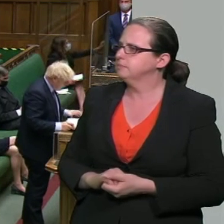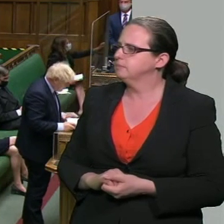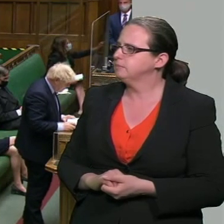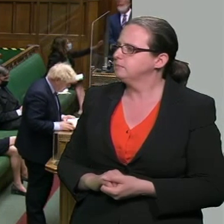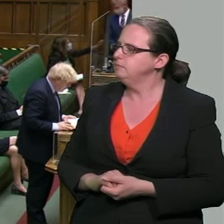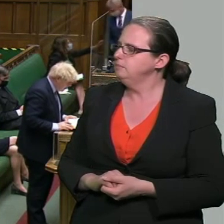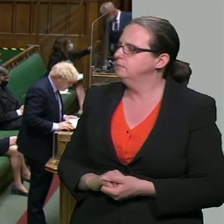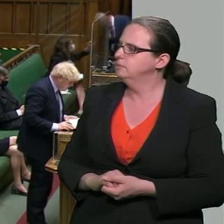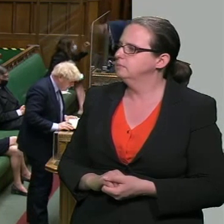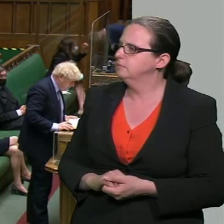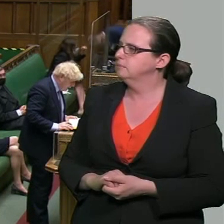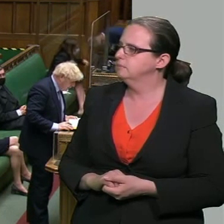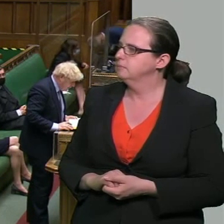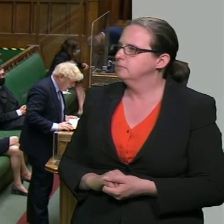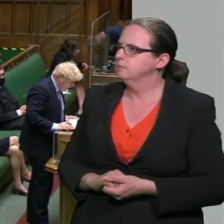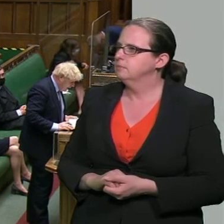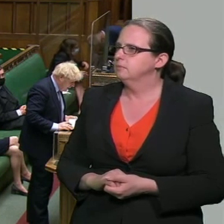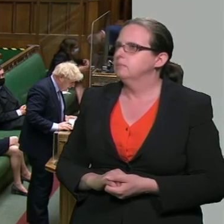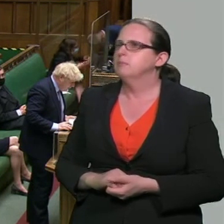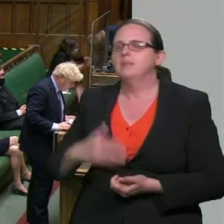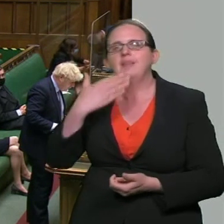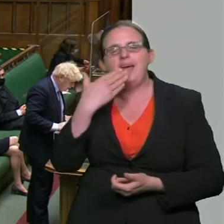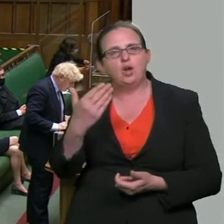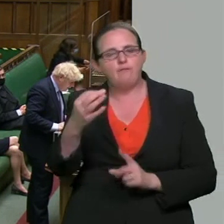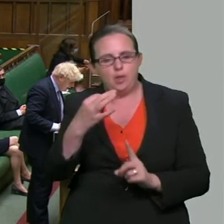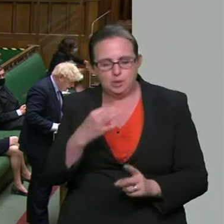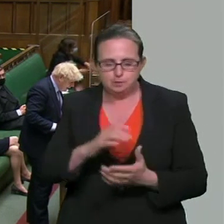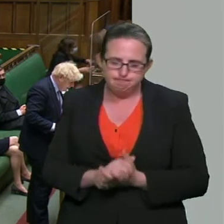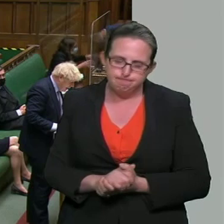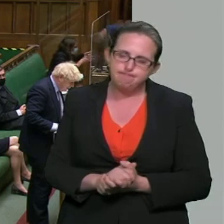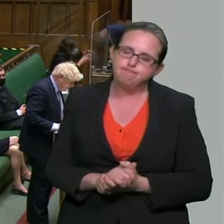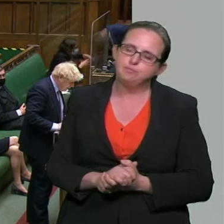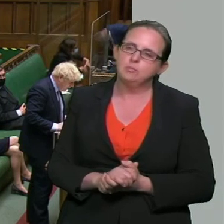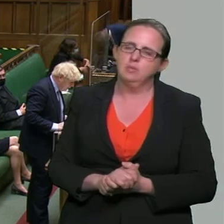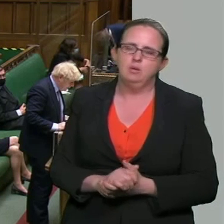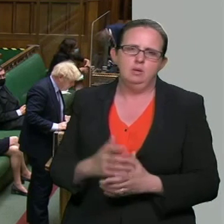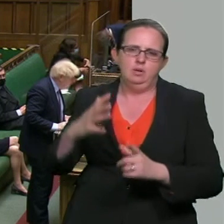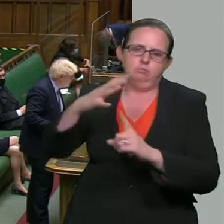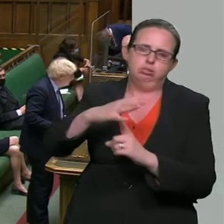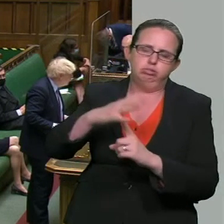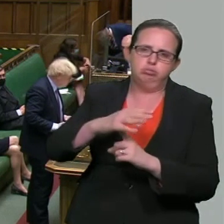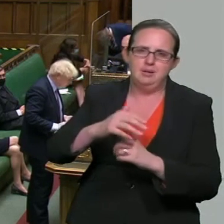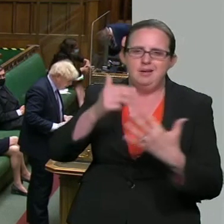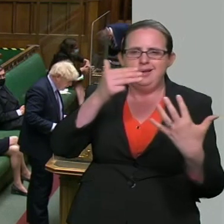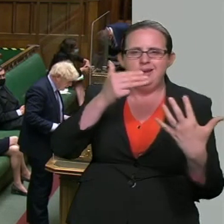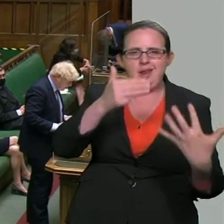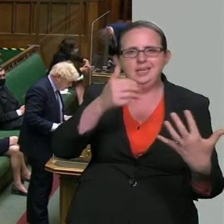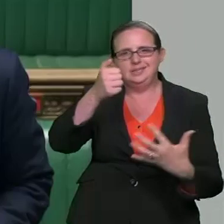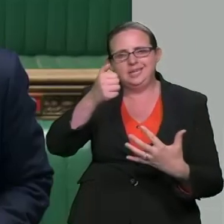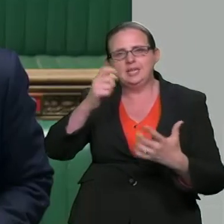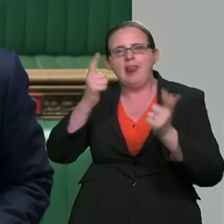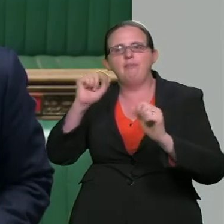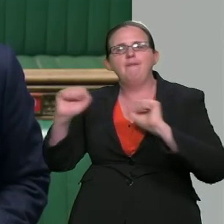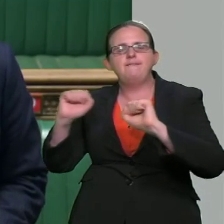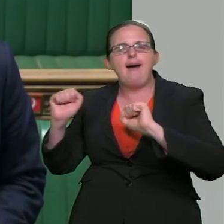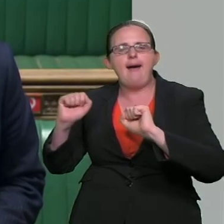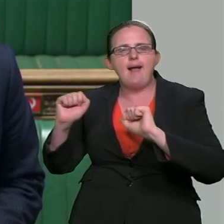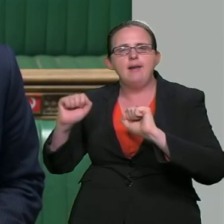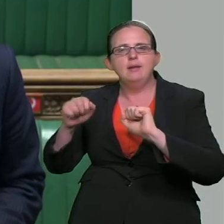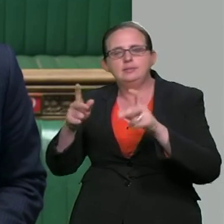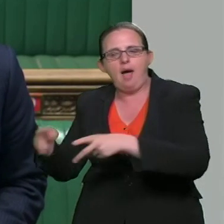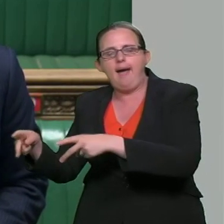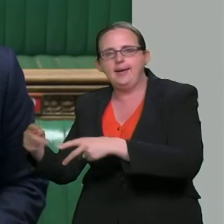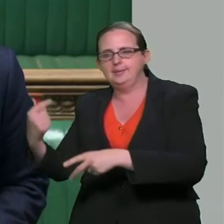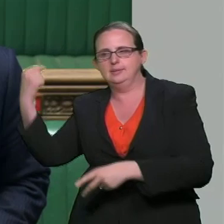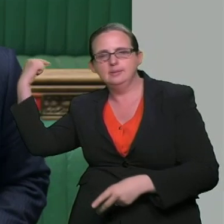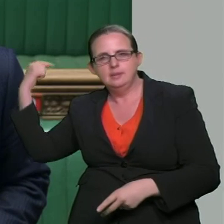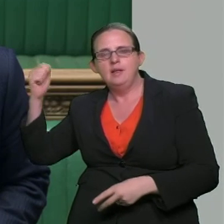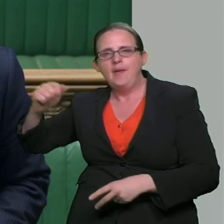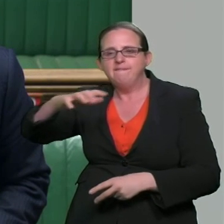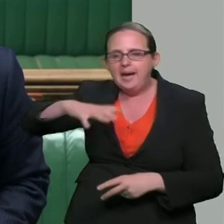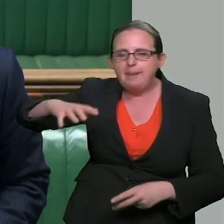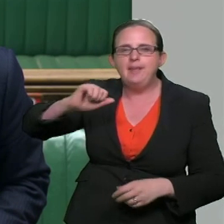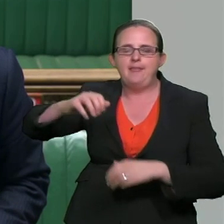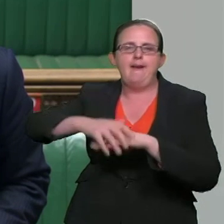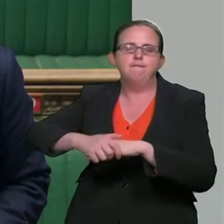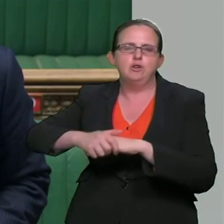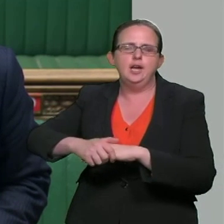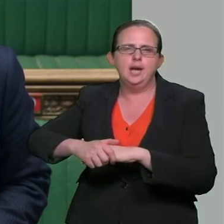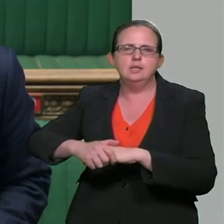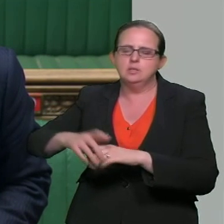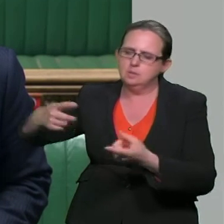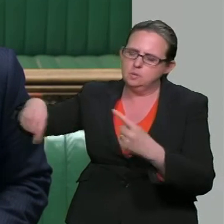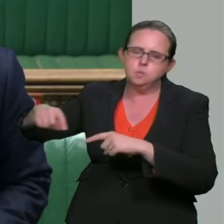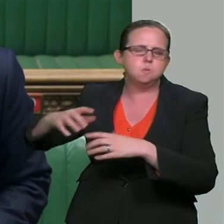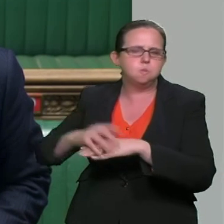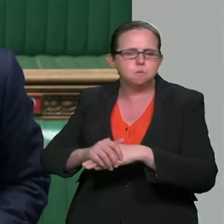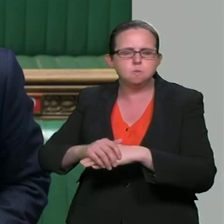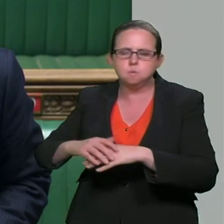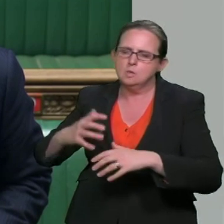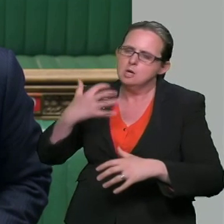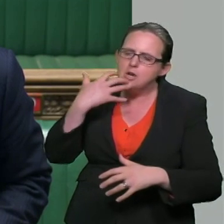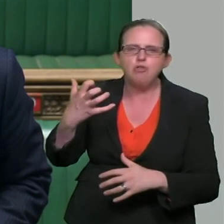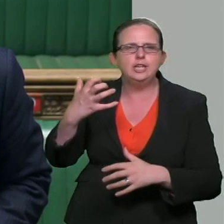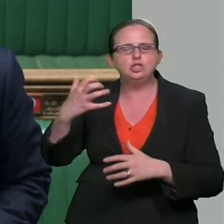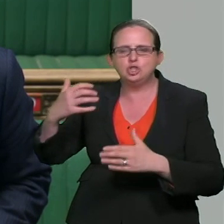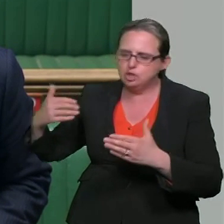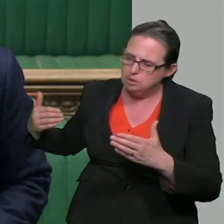I thank my right honourable Friend for her question. Of course, the families of the 96 who died in the Hillsborough disaster and those who were injured have shown tremendous courage and determination.